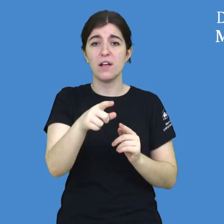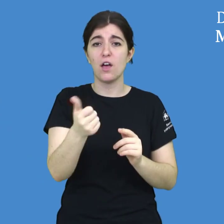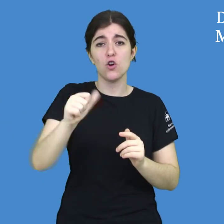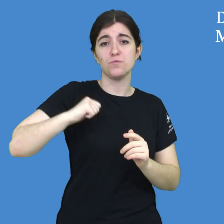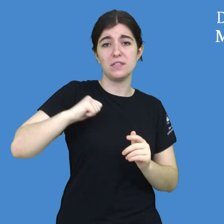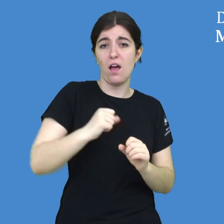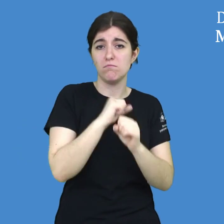hospital